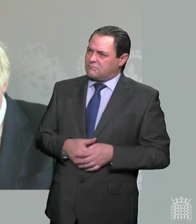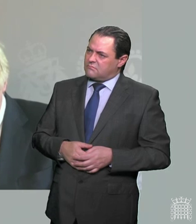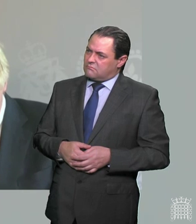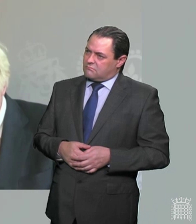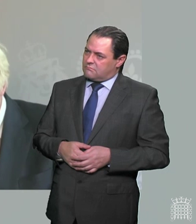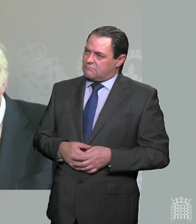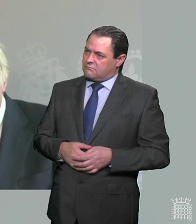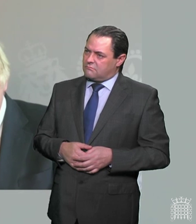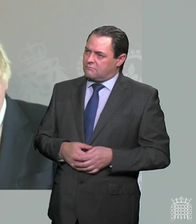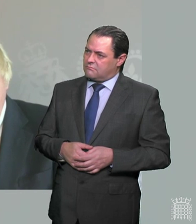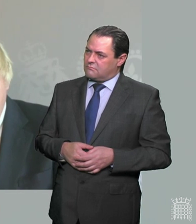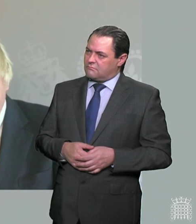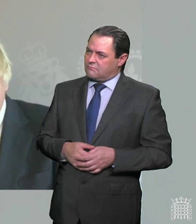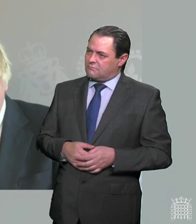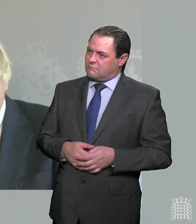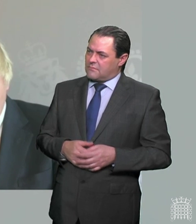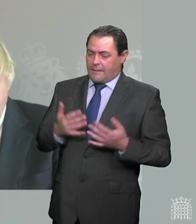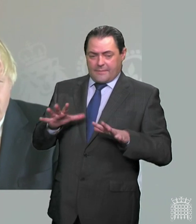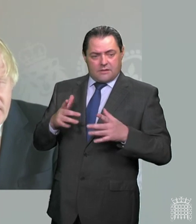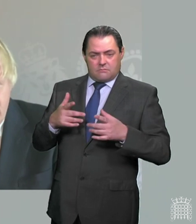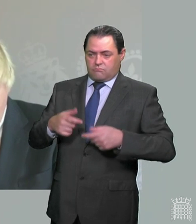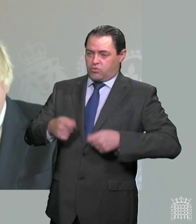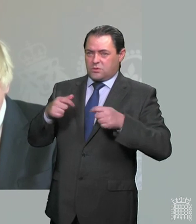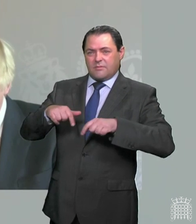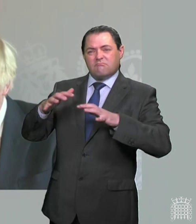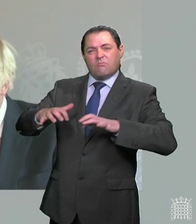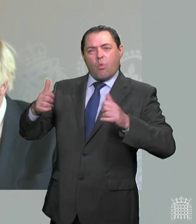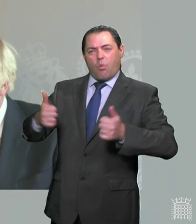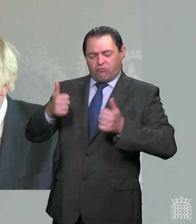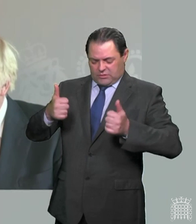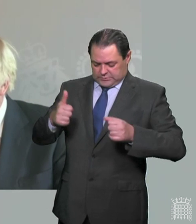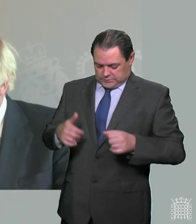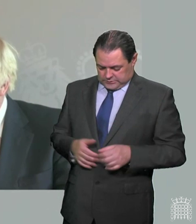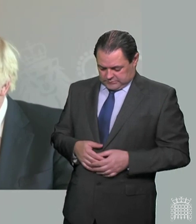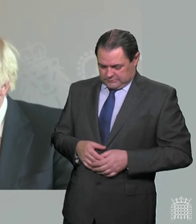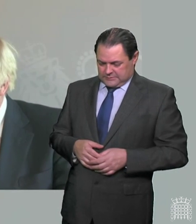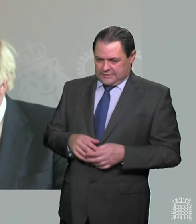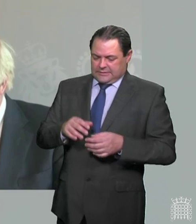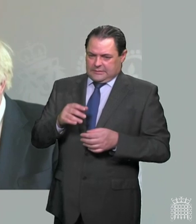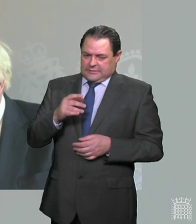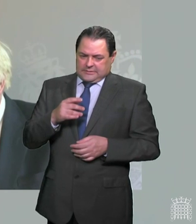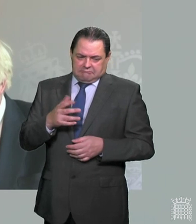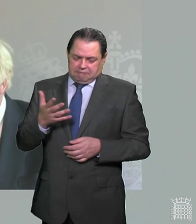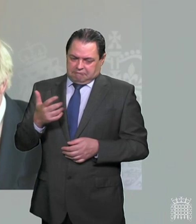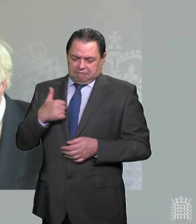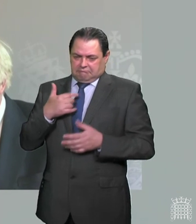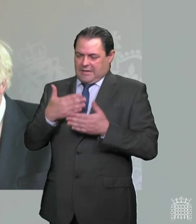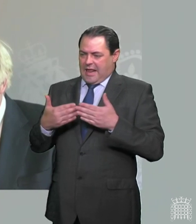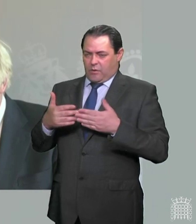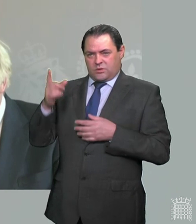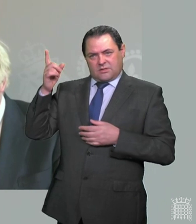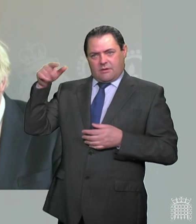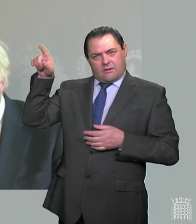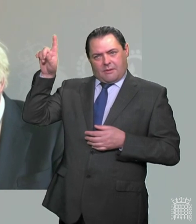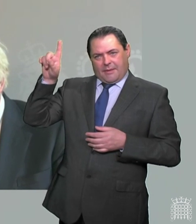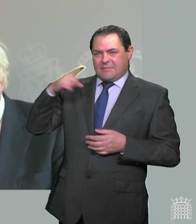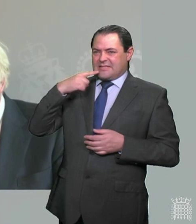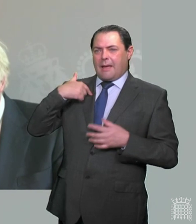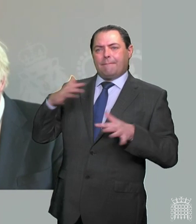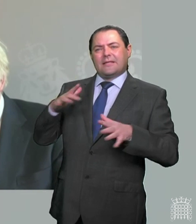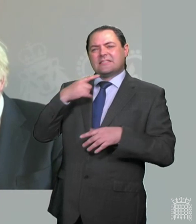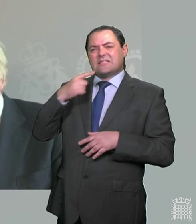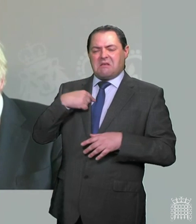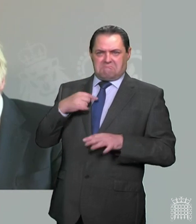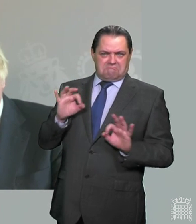I have made points in the House of Commons already—in the Chamber—about the language that I am alleged to have used.